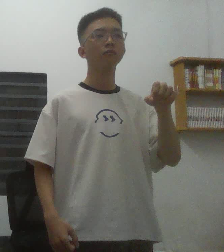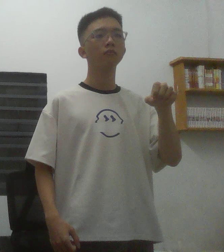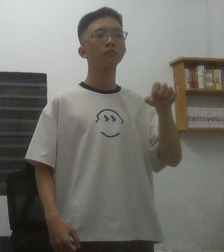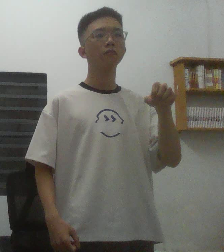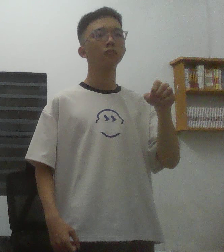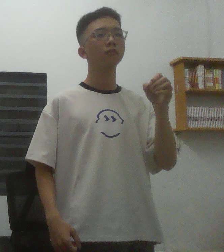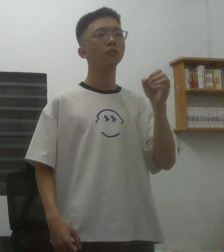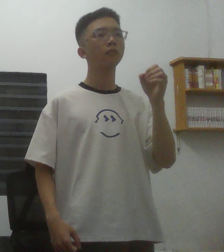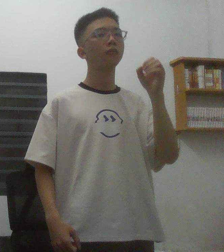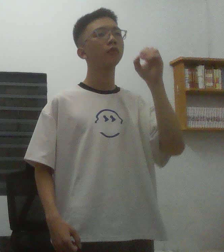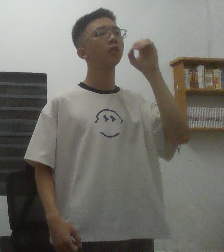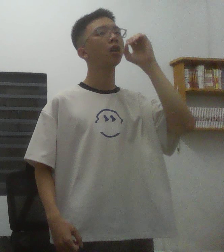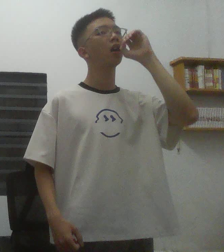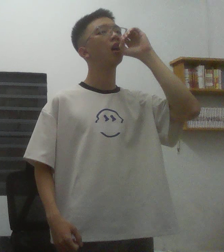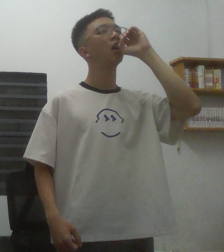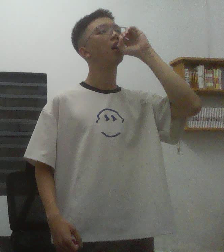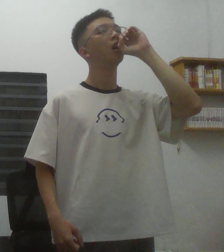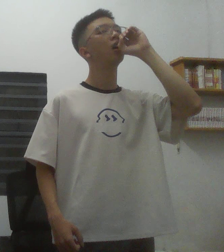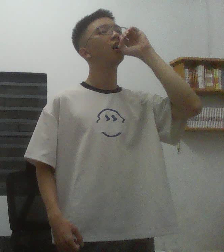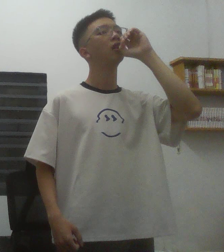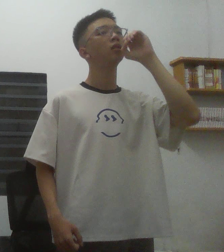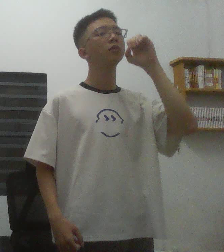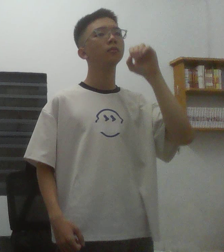uong